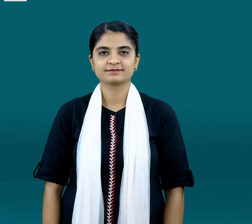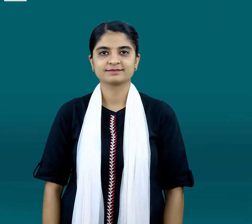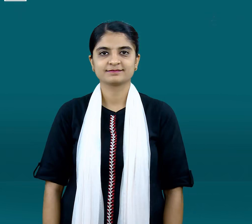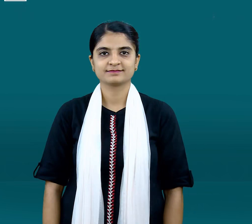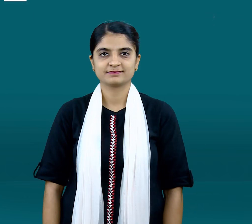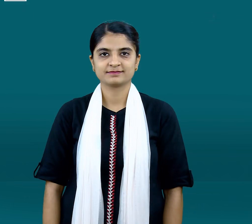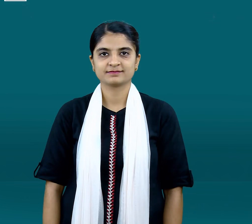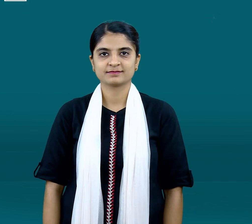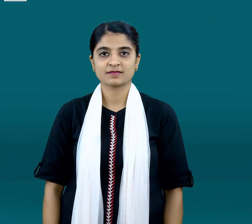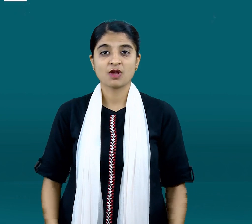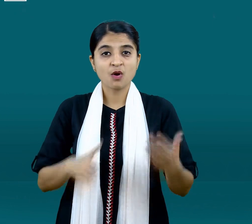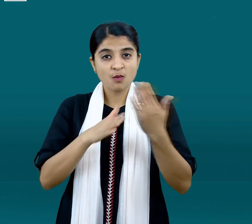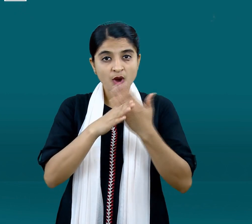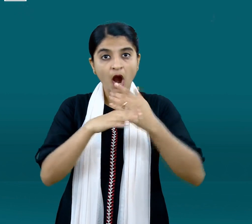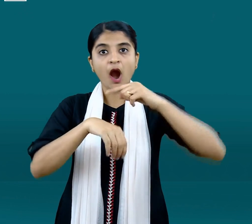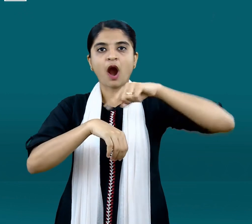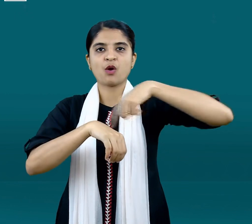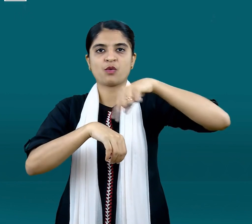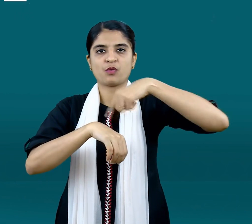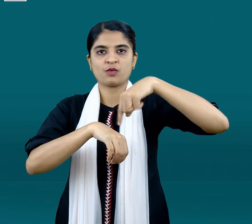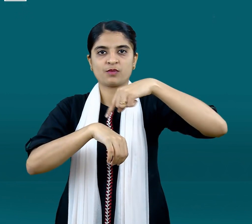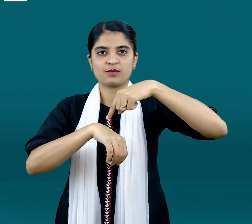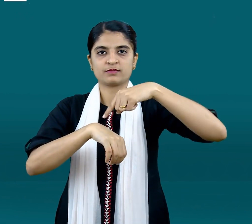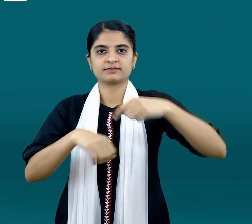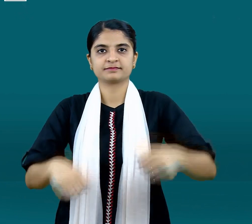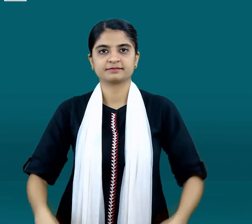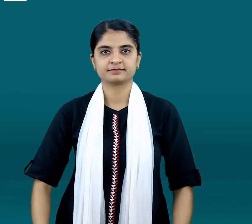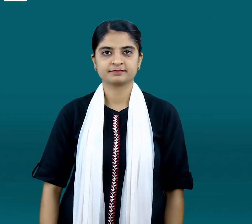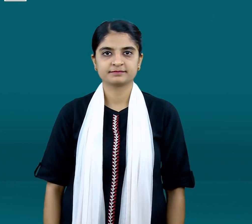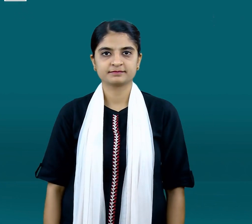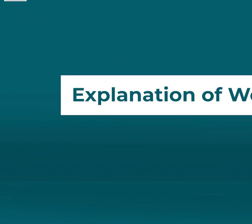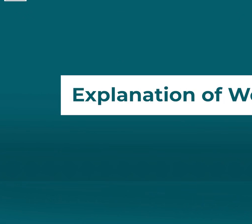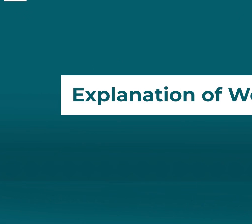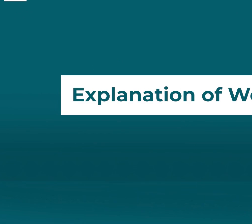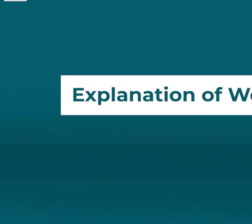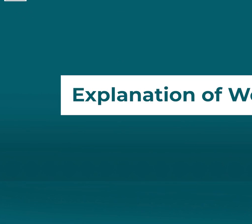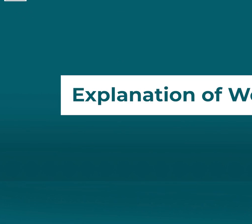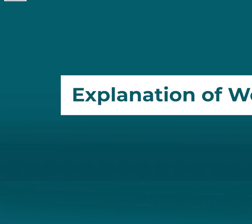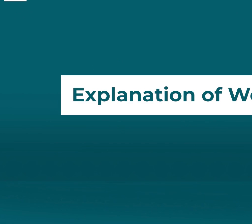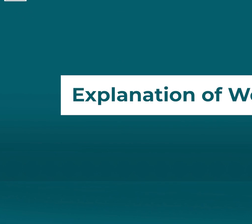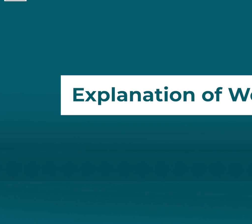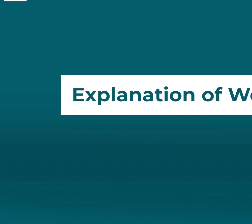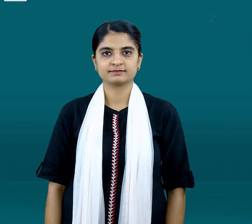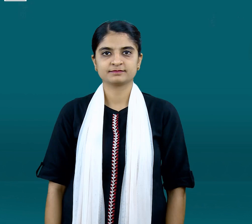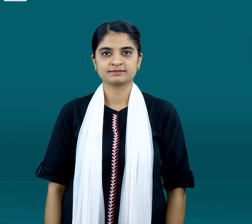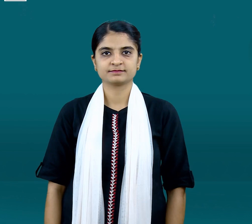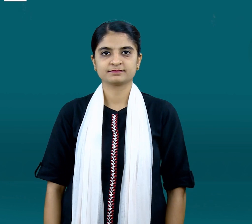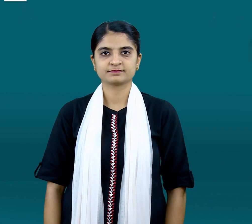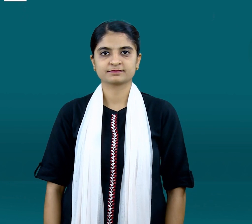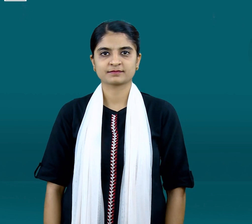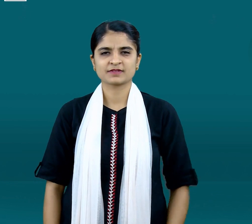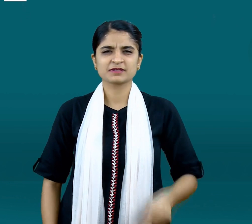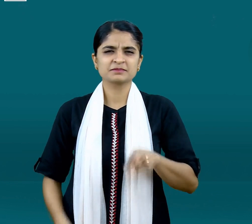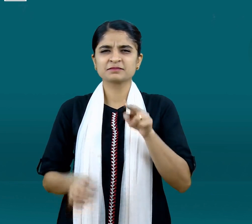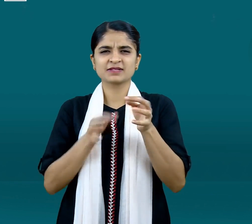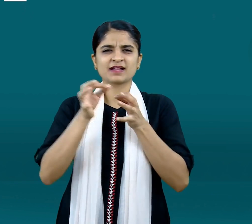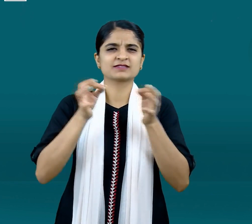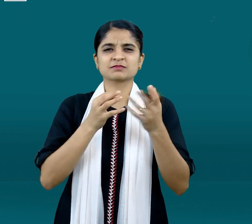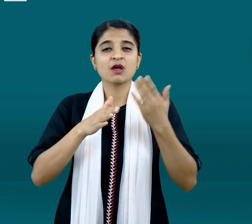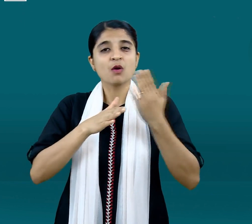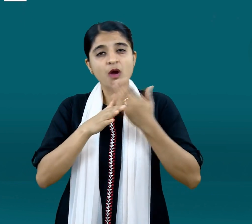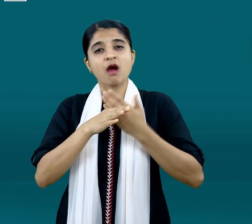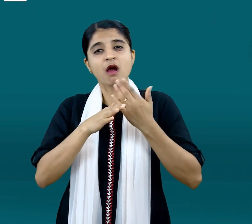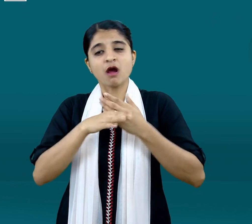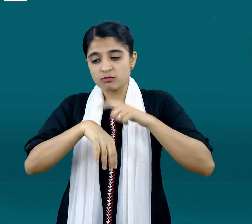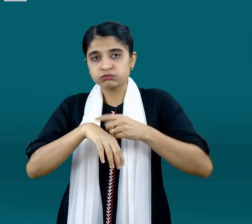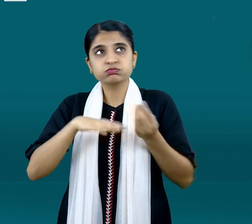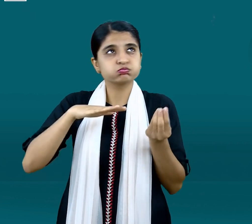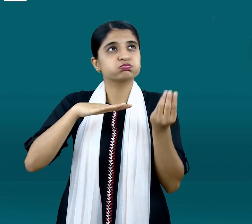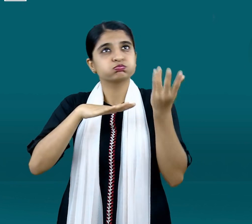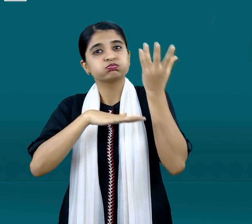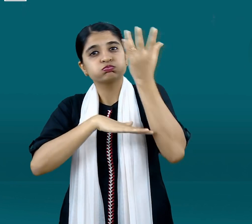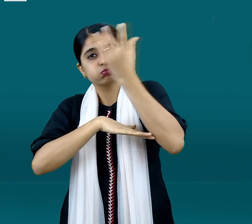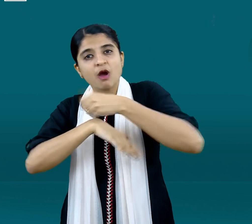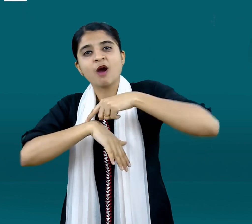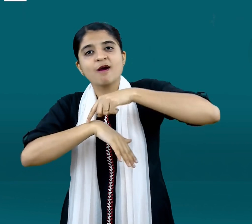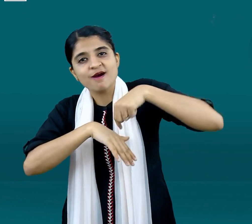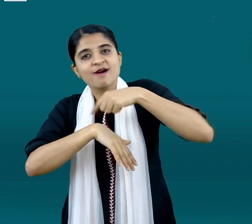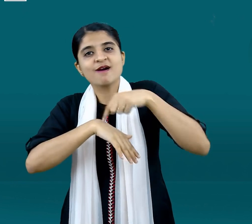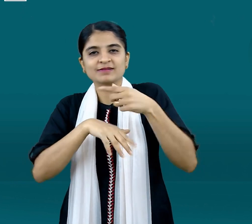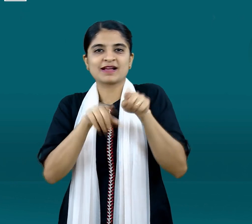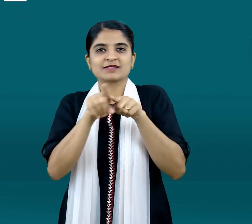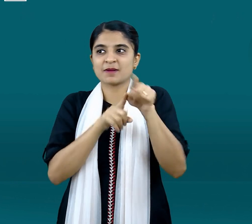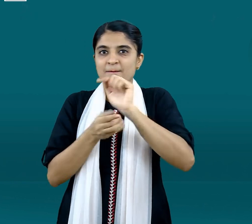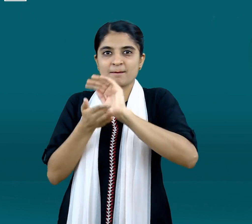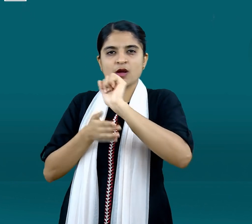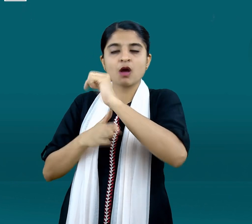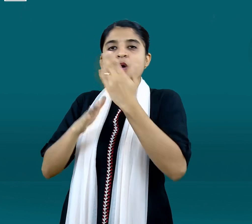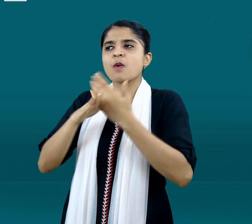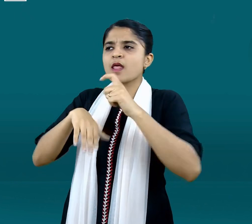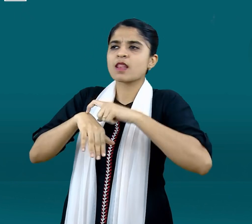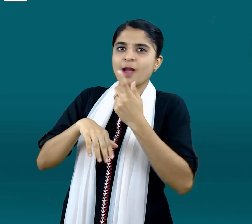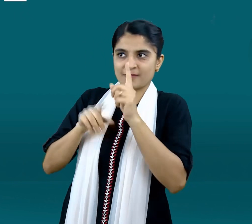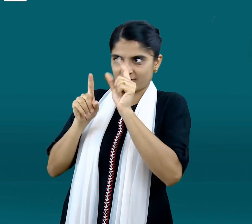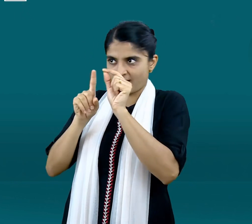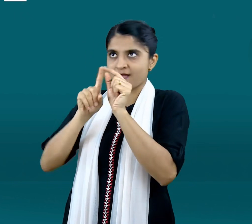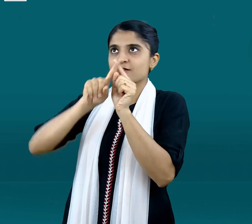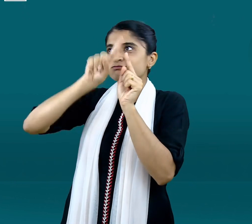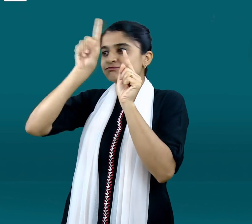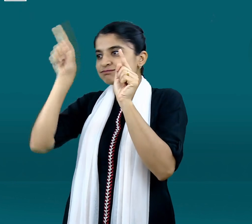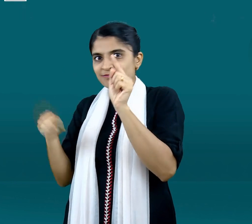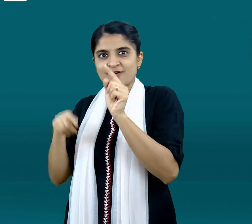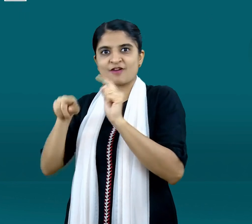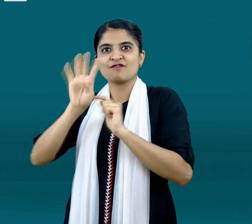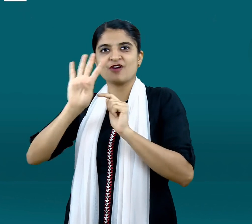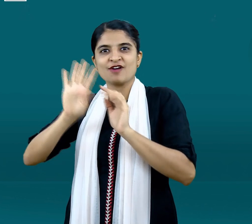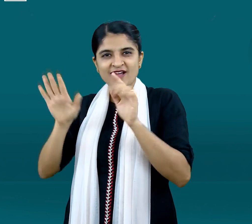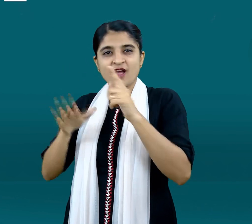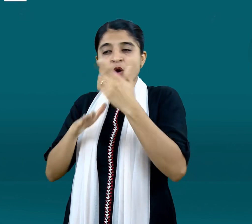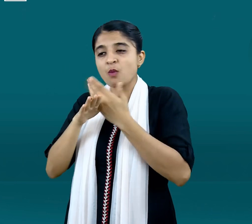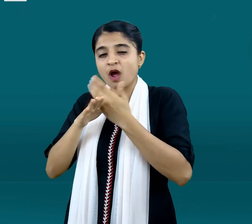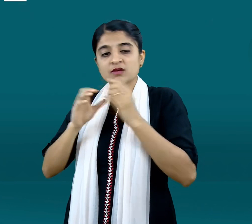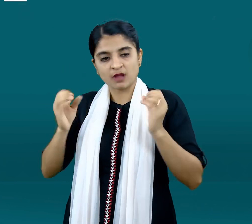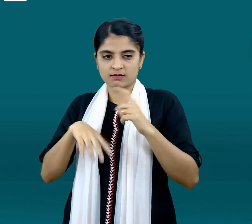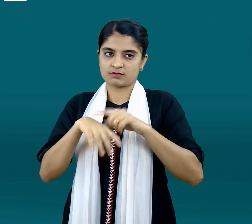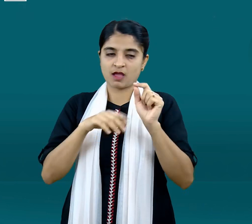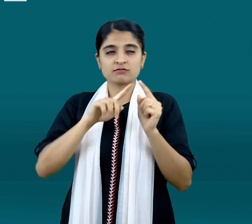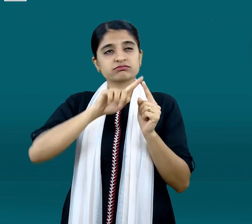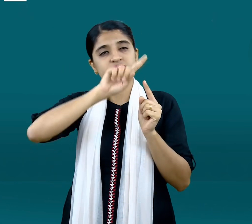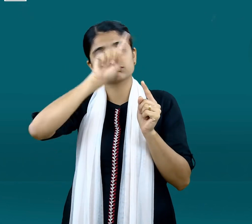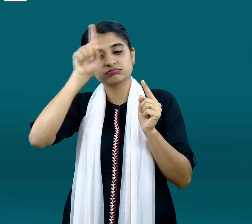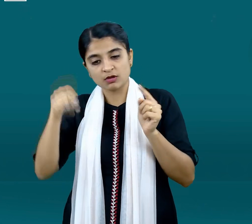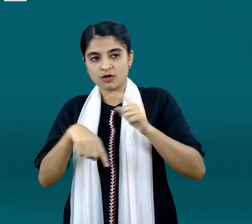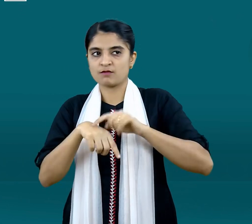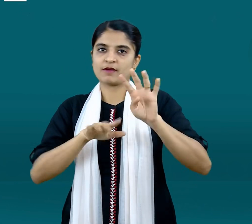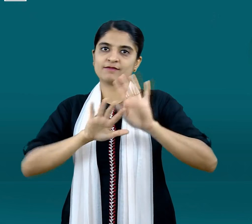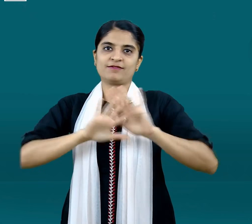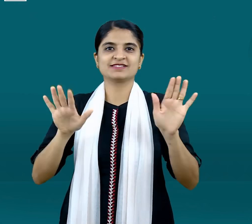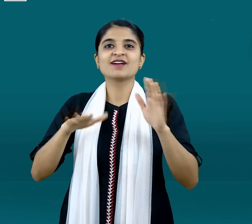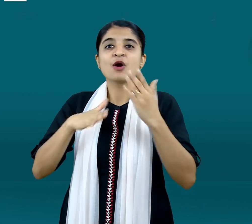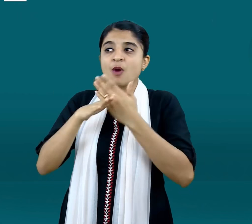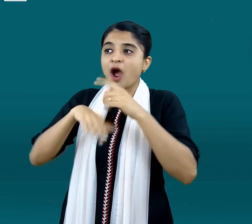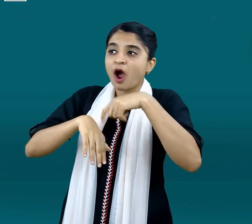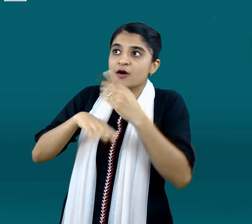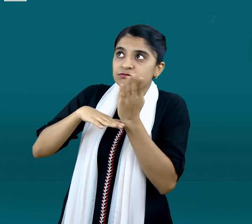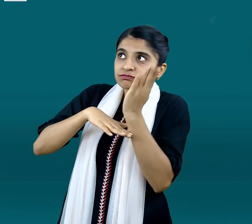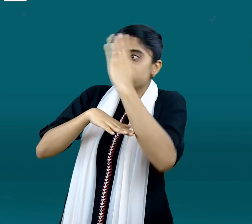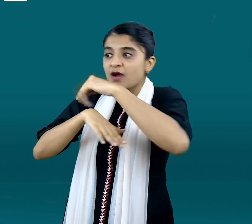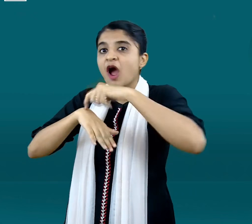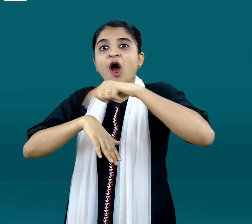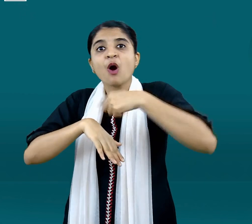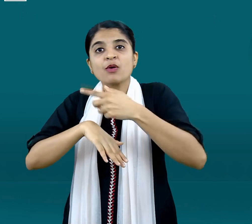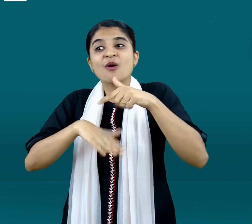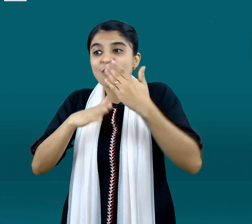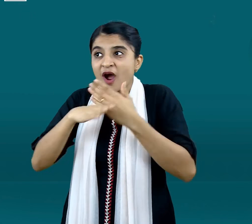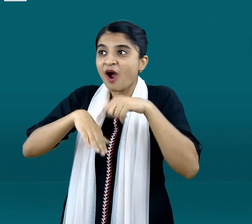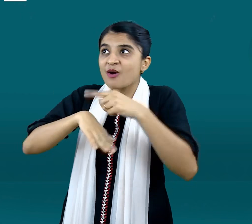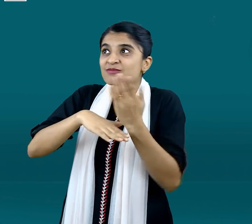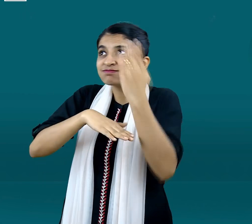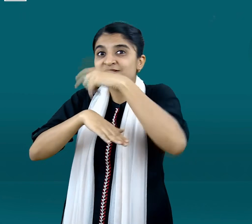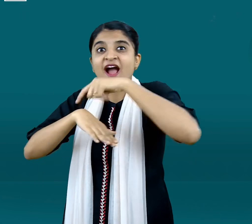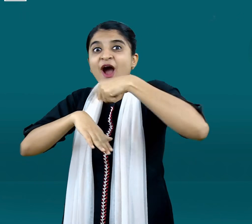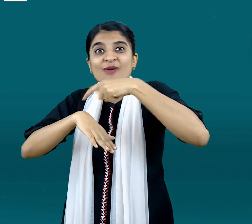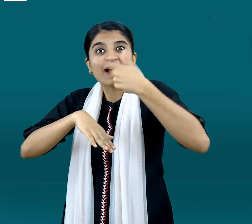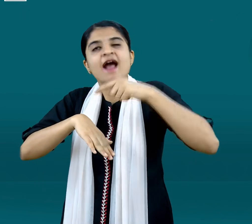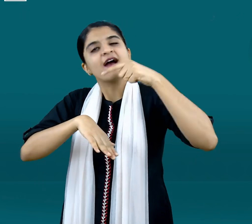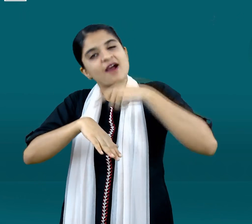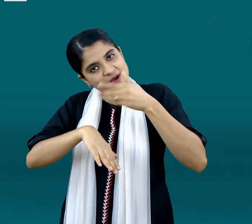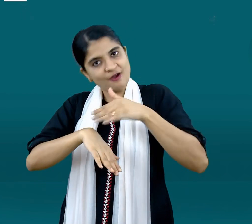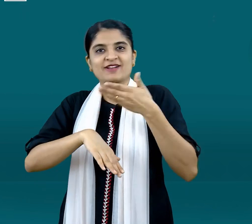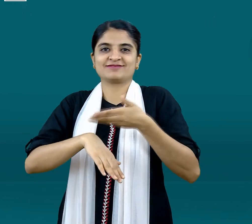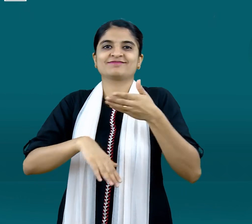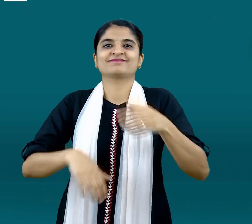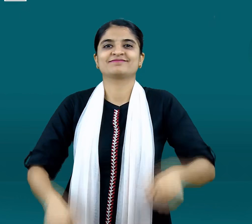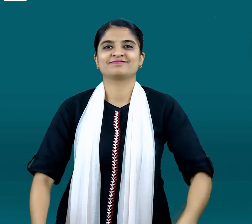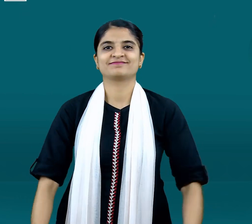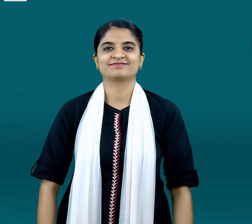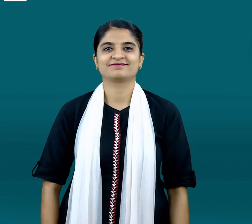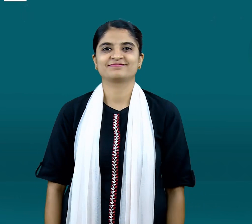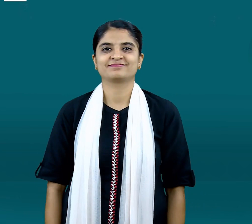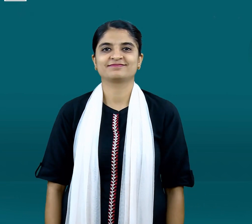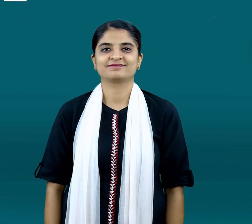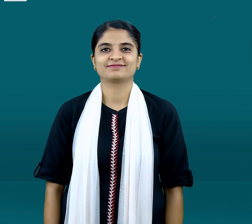Working Hours